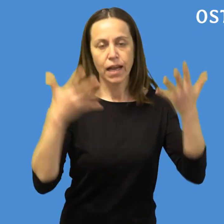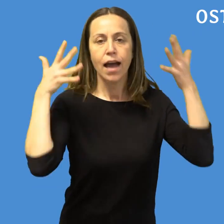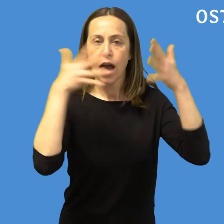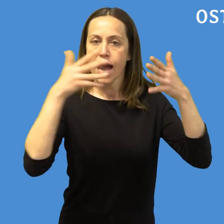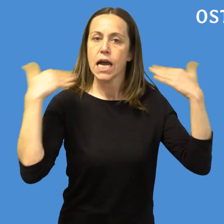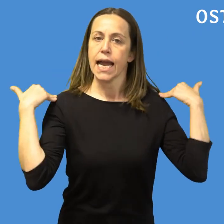aconsejar